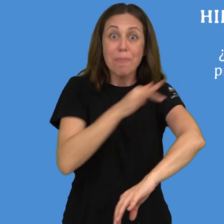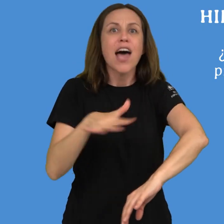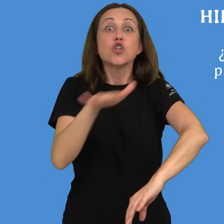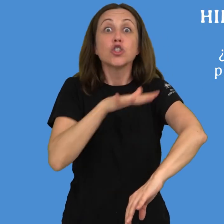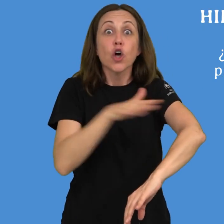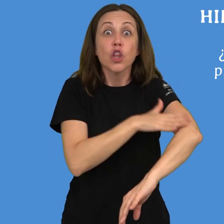dónde